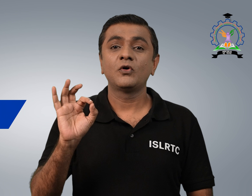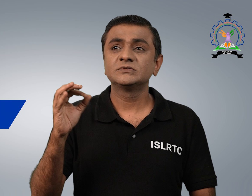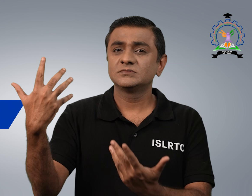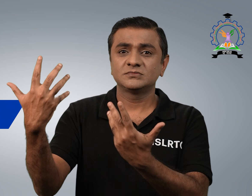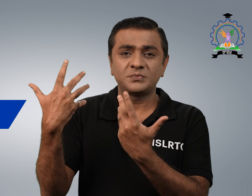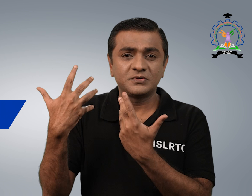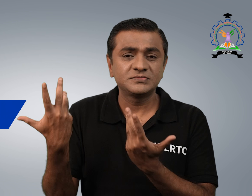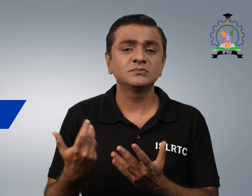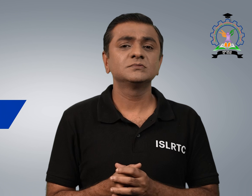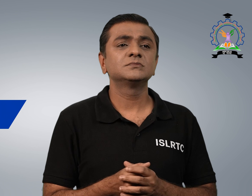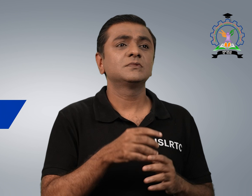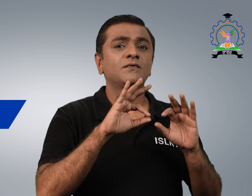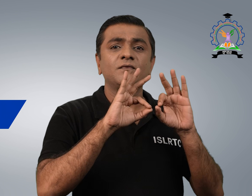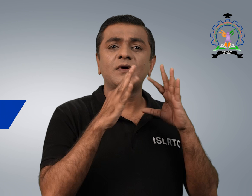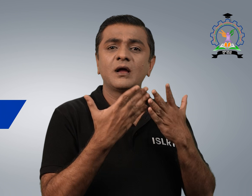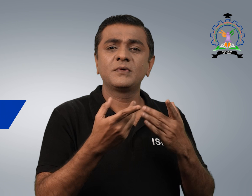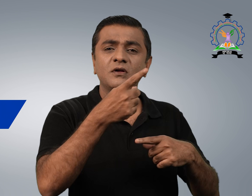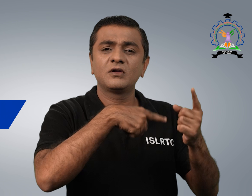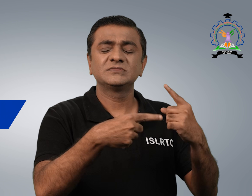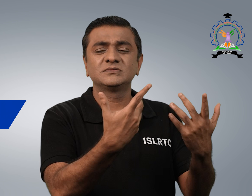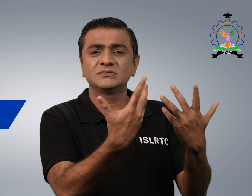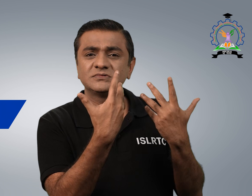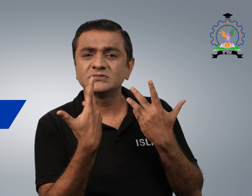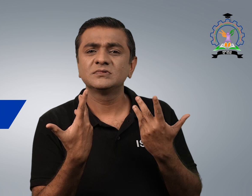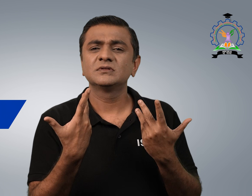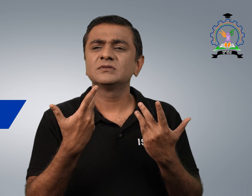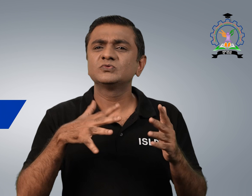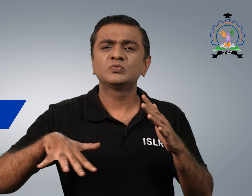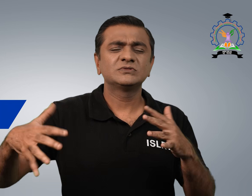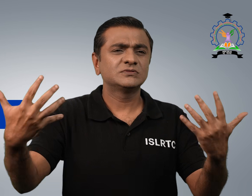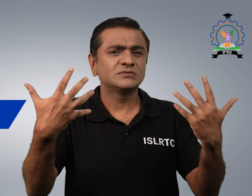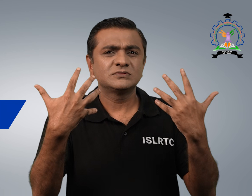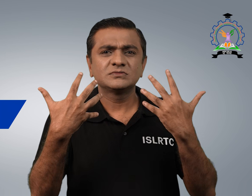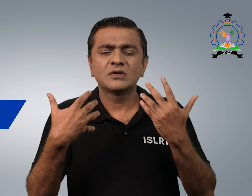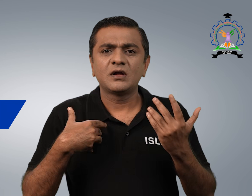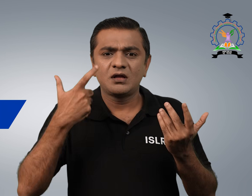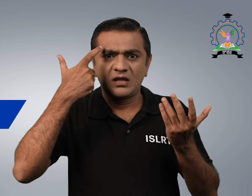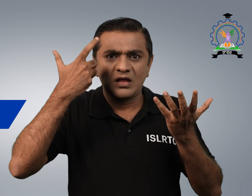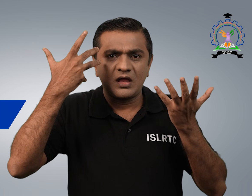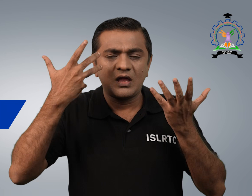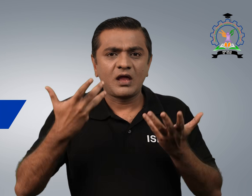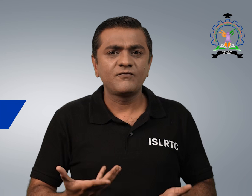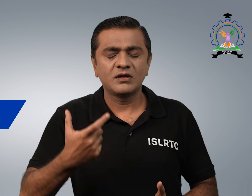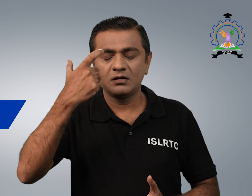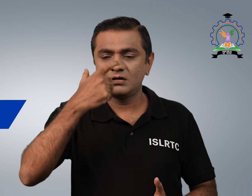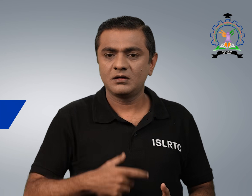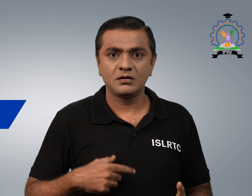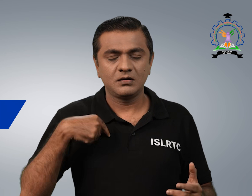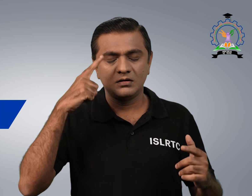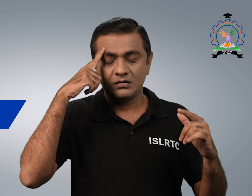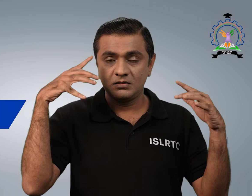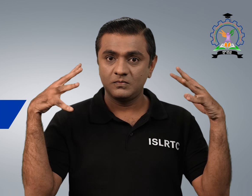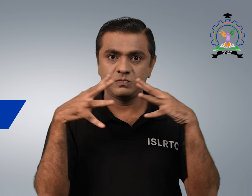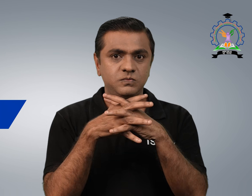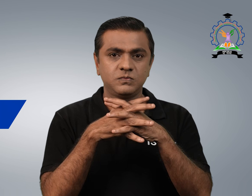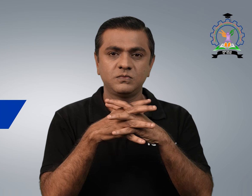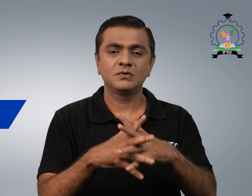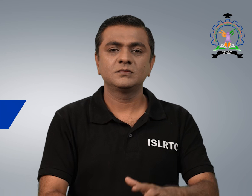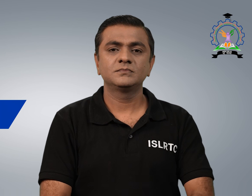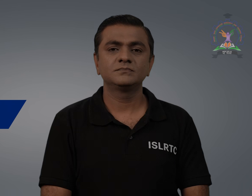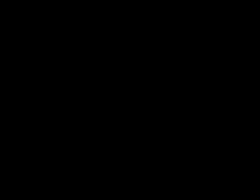It refers to the feeling of stress caused by botheration, disturbance, and difficulties from one's office, family and society.